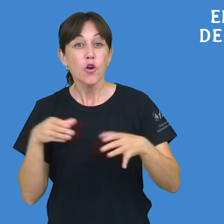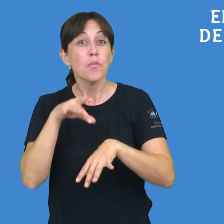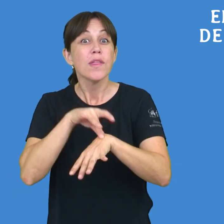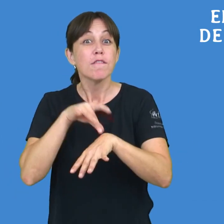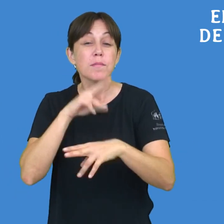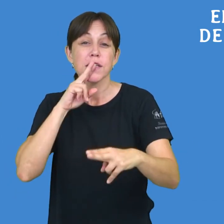enfermo